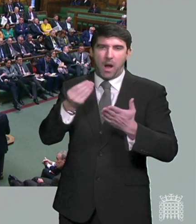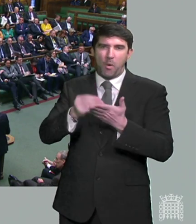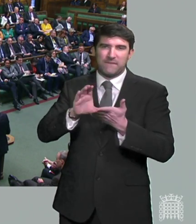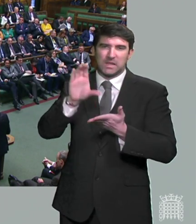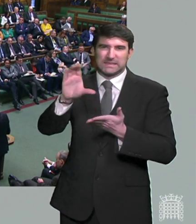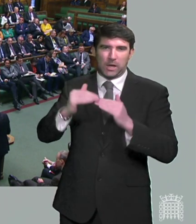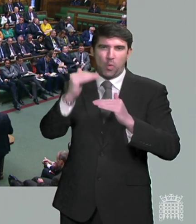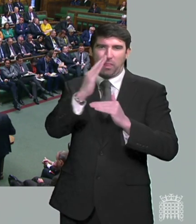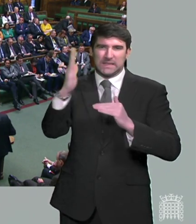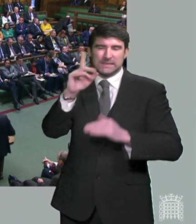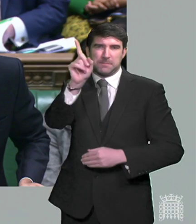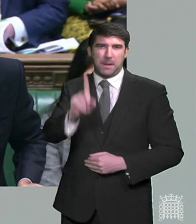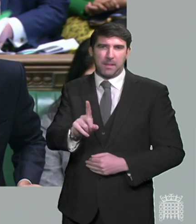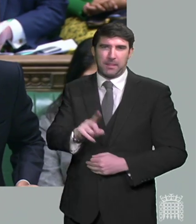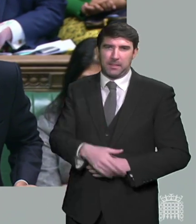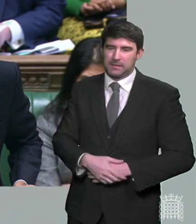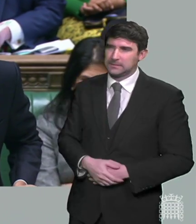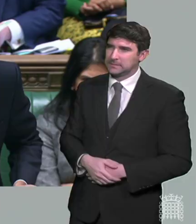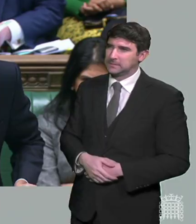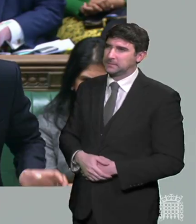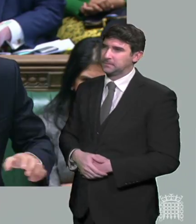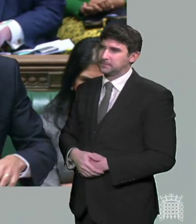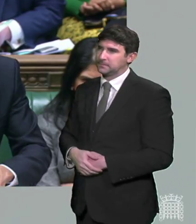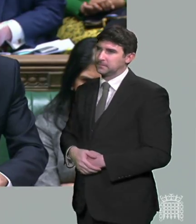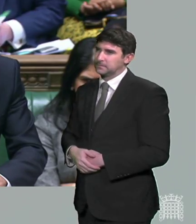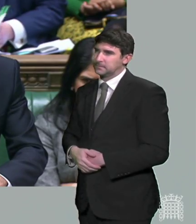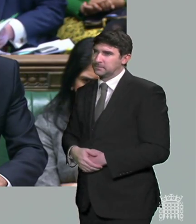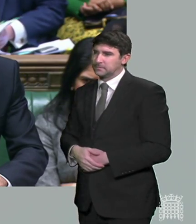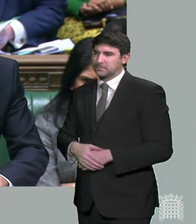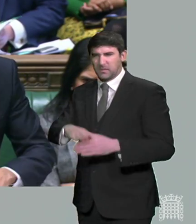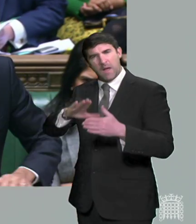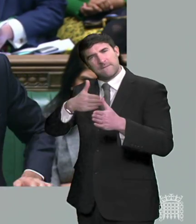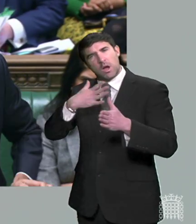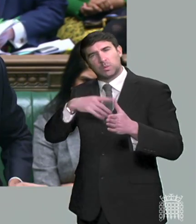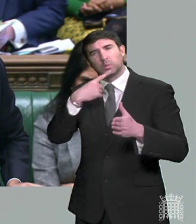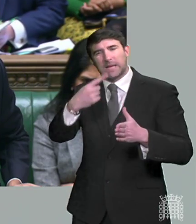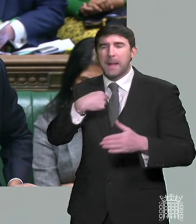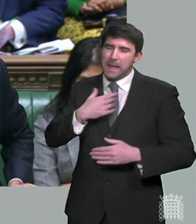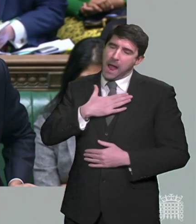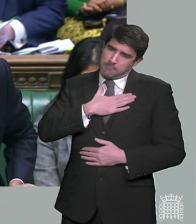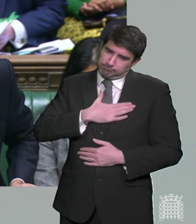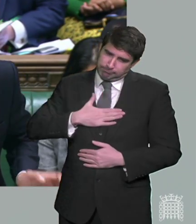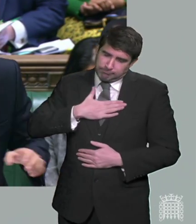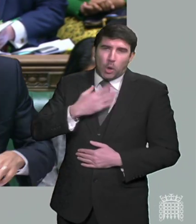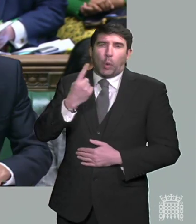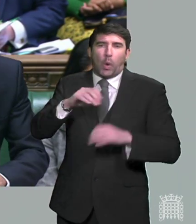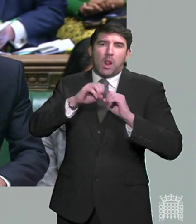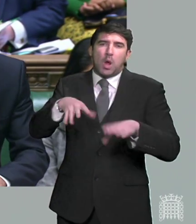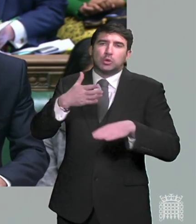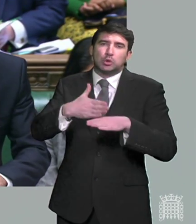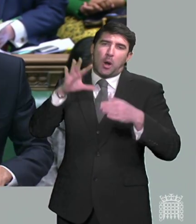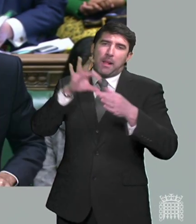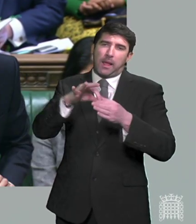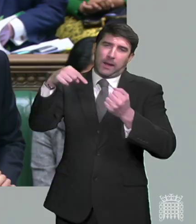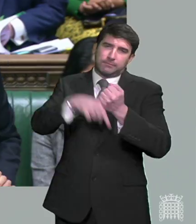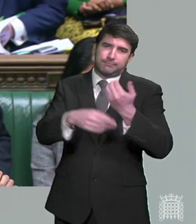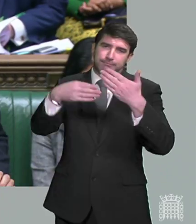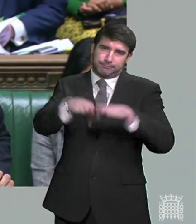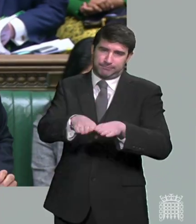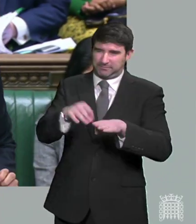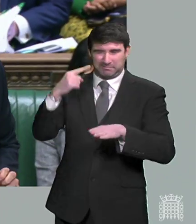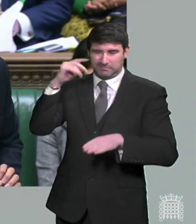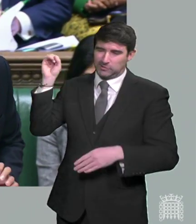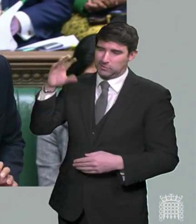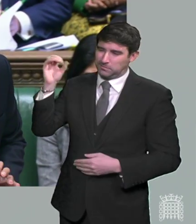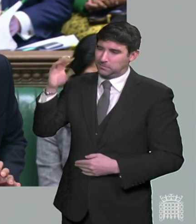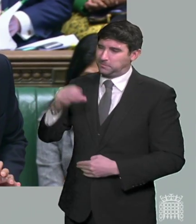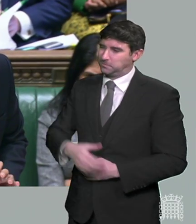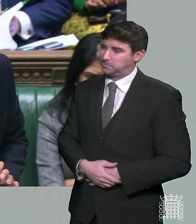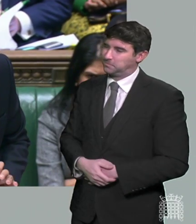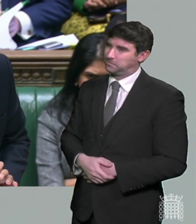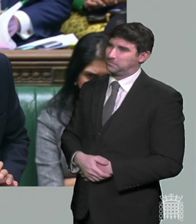First of all, let me say that my thoughts are with the company’s employees and families at this time, and we stand ready to support those impacted.